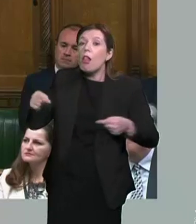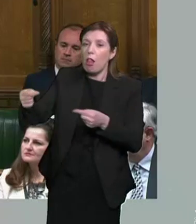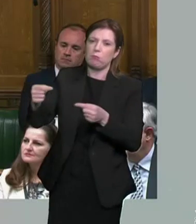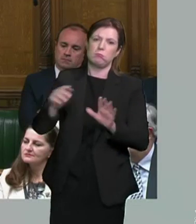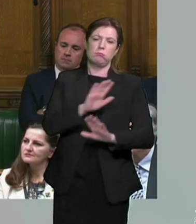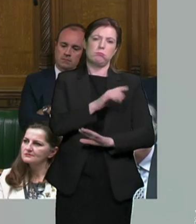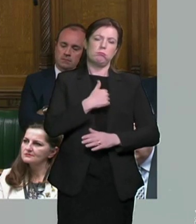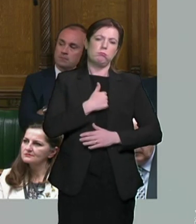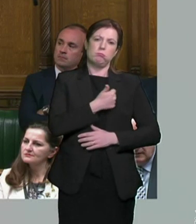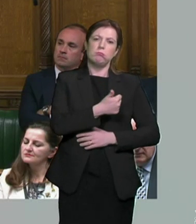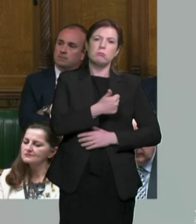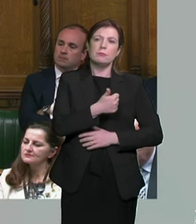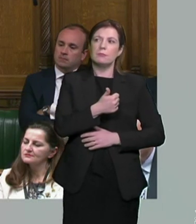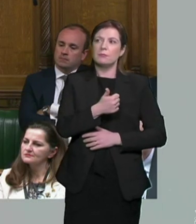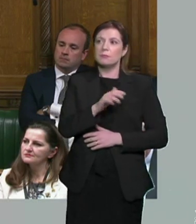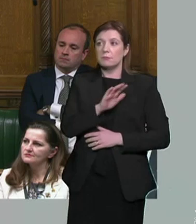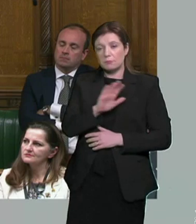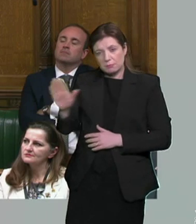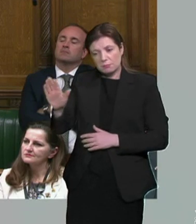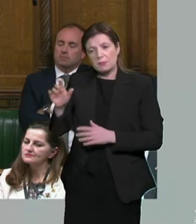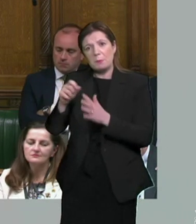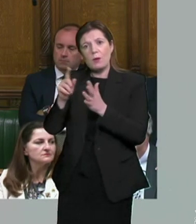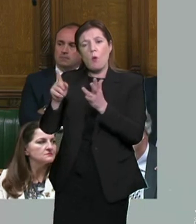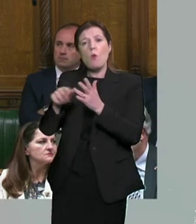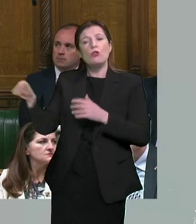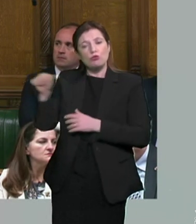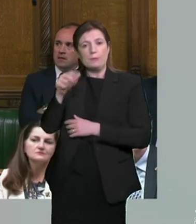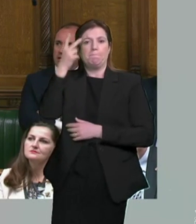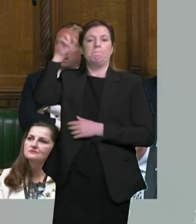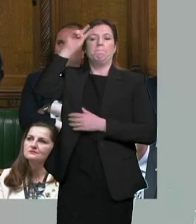I again call on them to reverse their action and reinstate the workers.